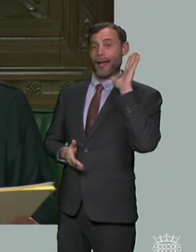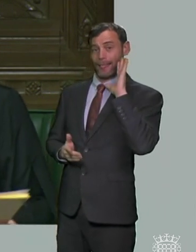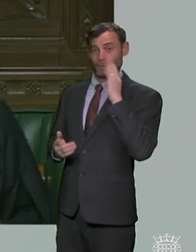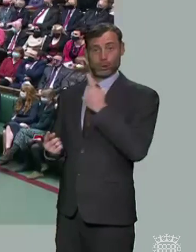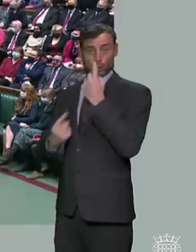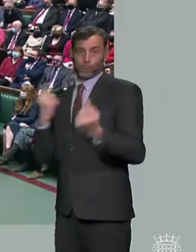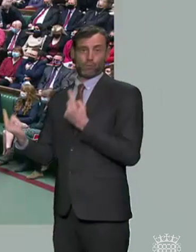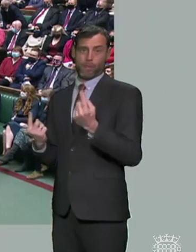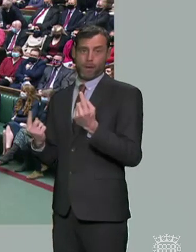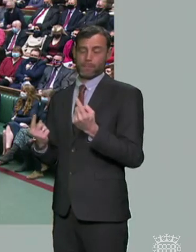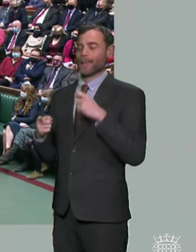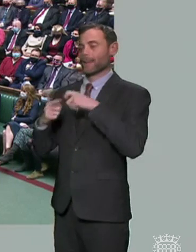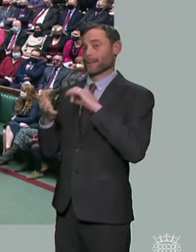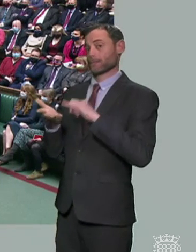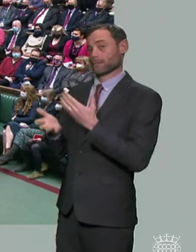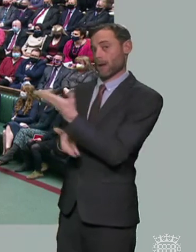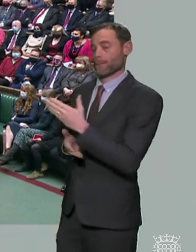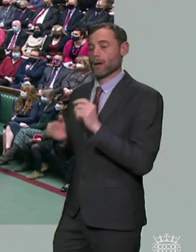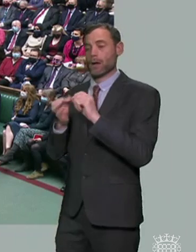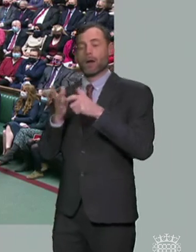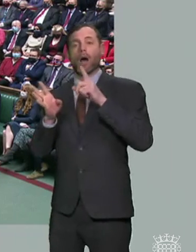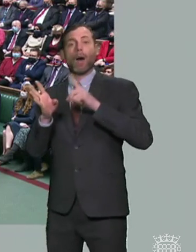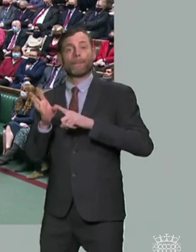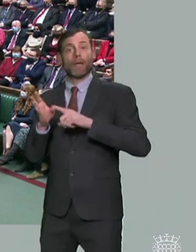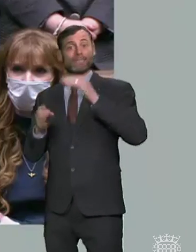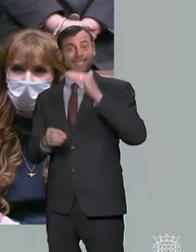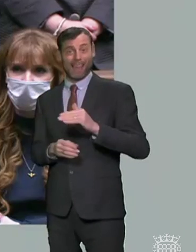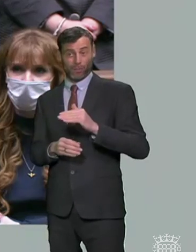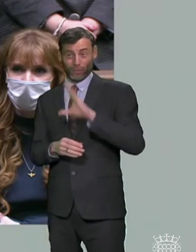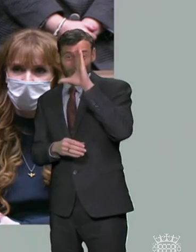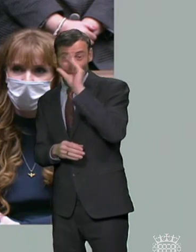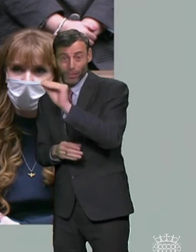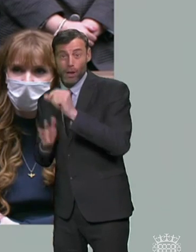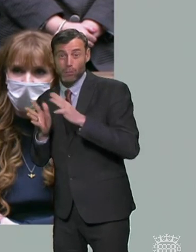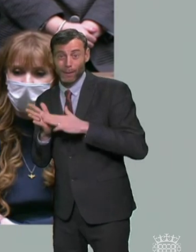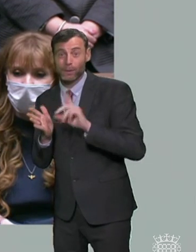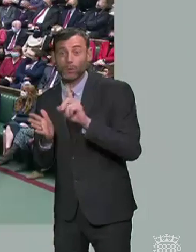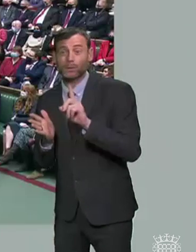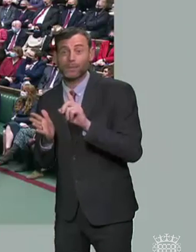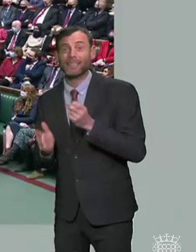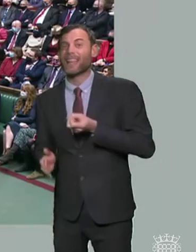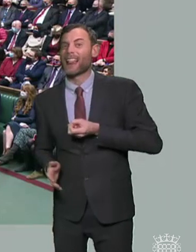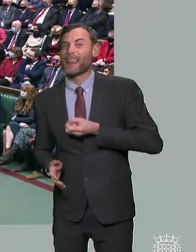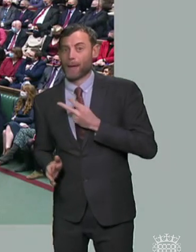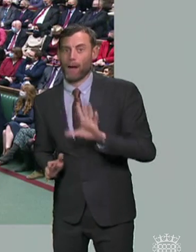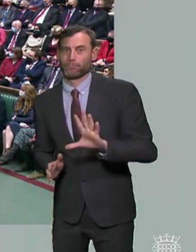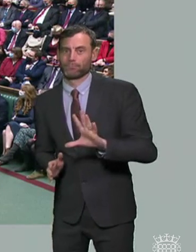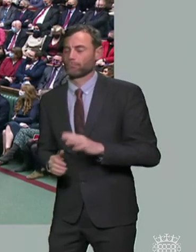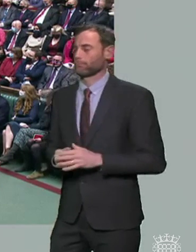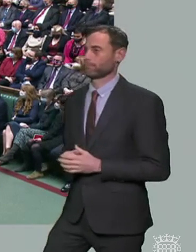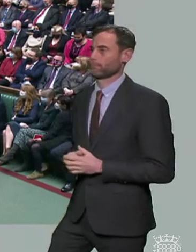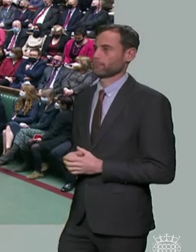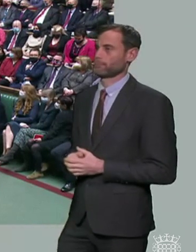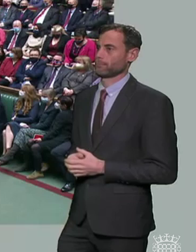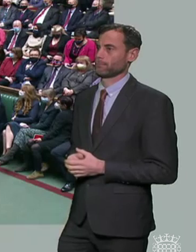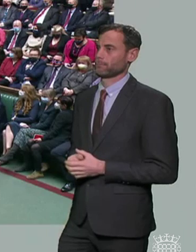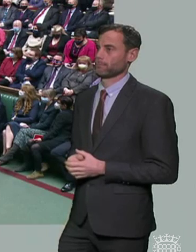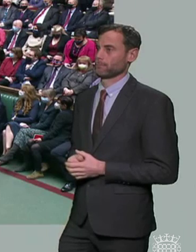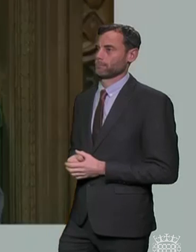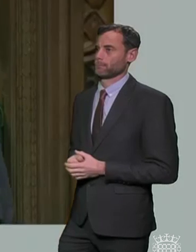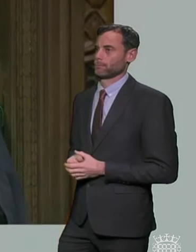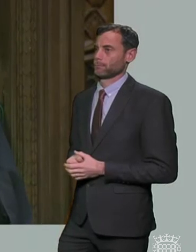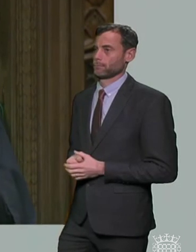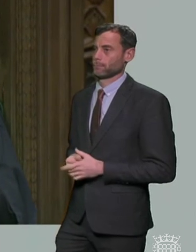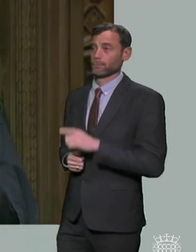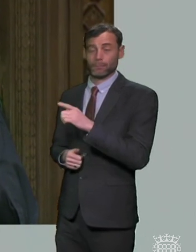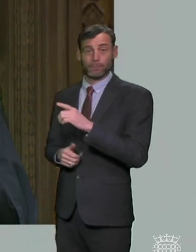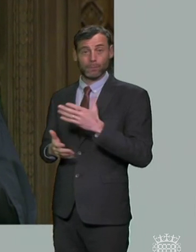We will also have less from that corner.